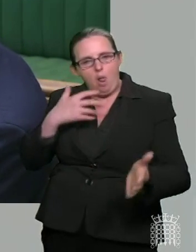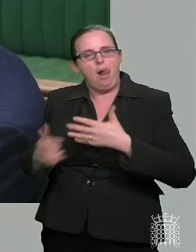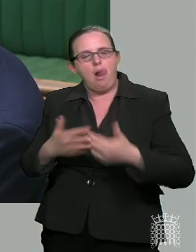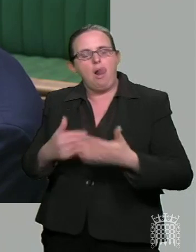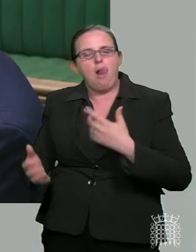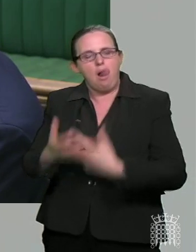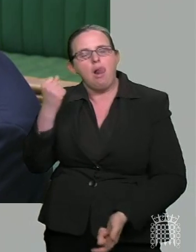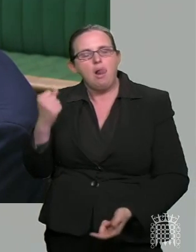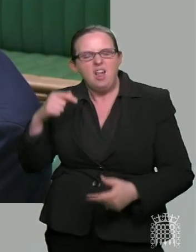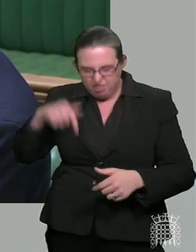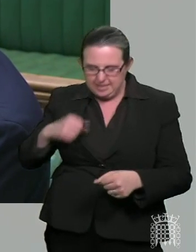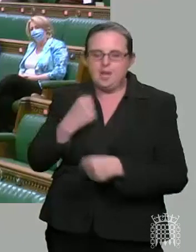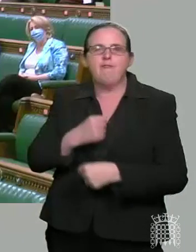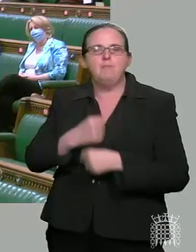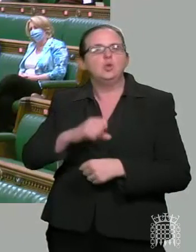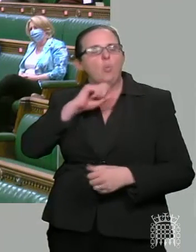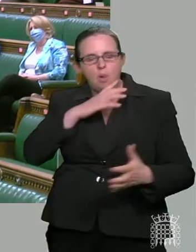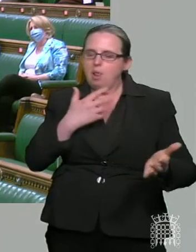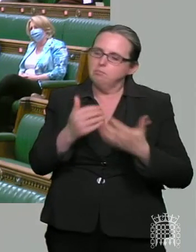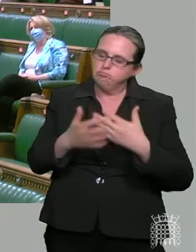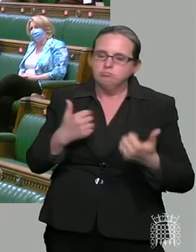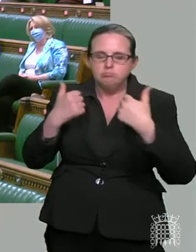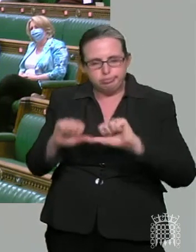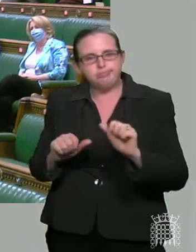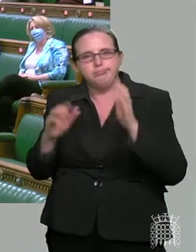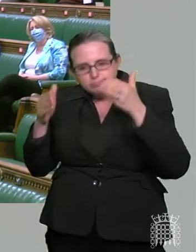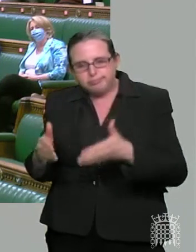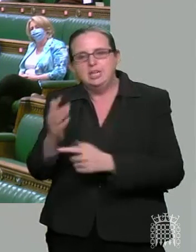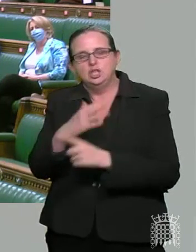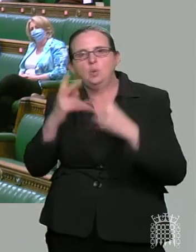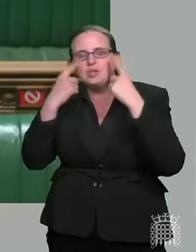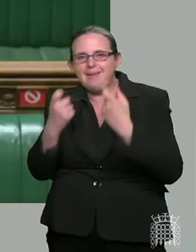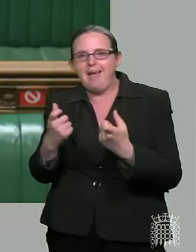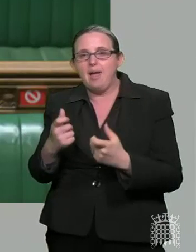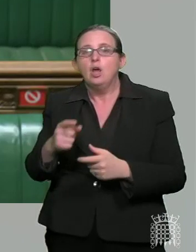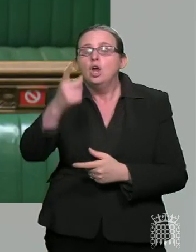This Government are finally going to address the issue of social care.